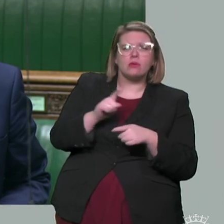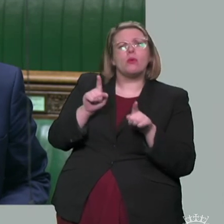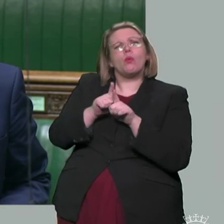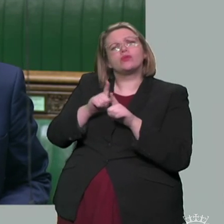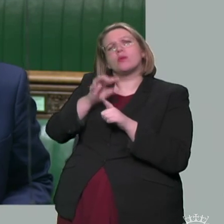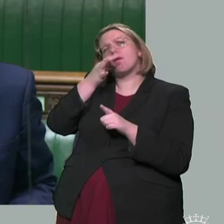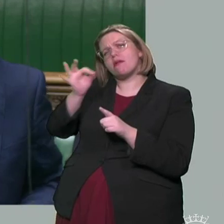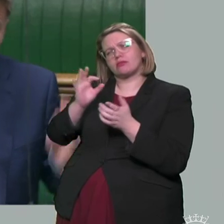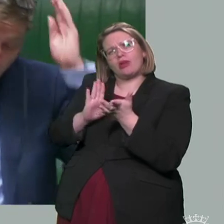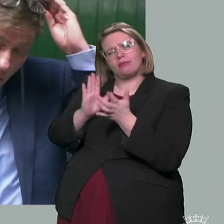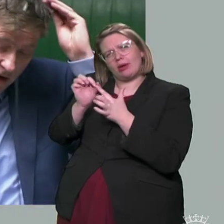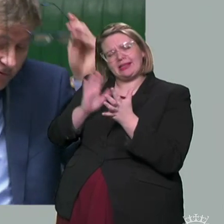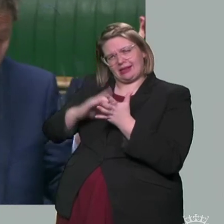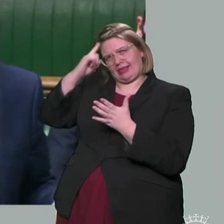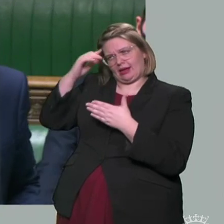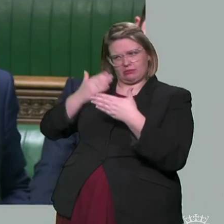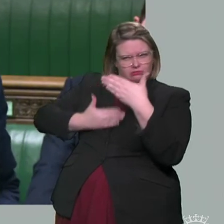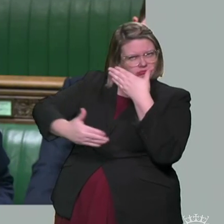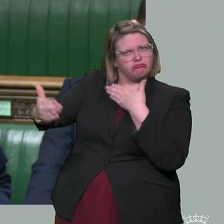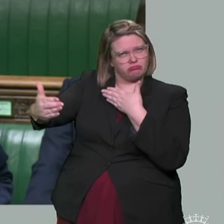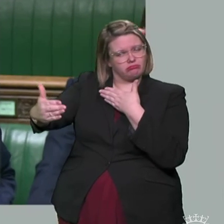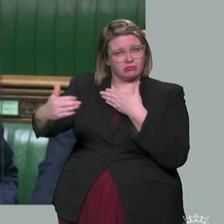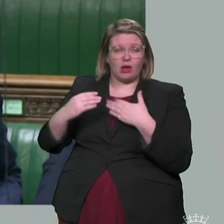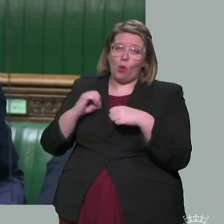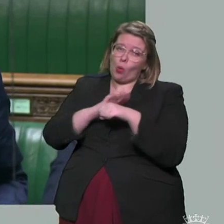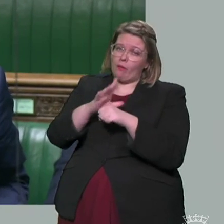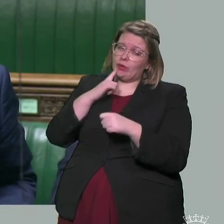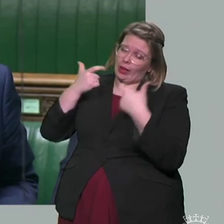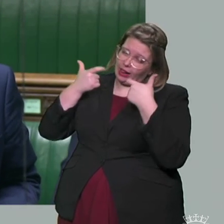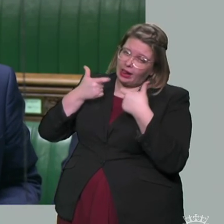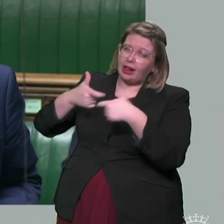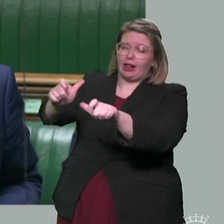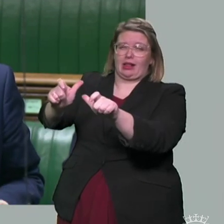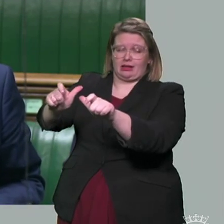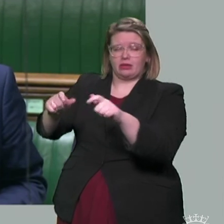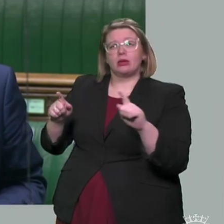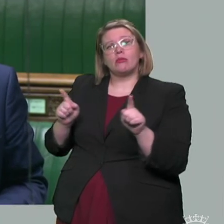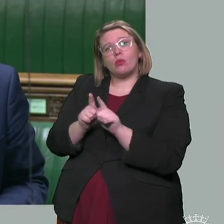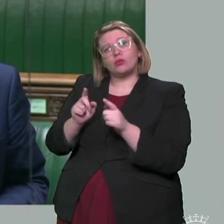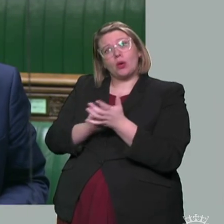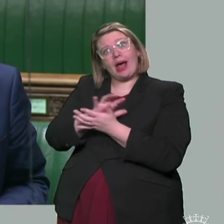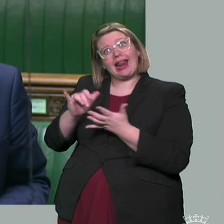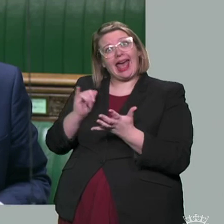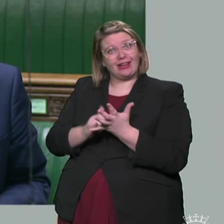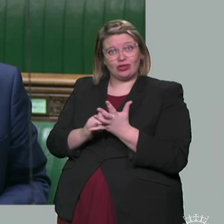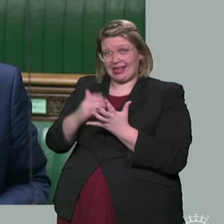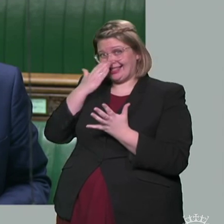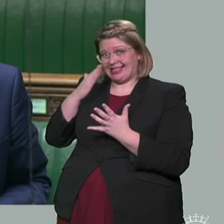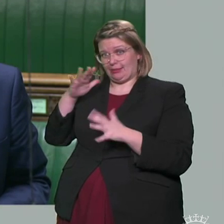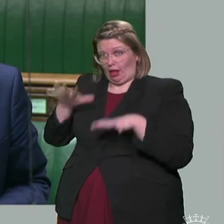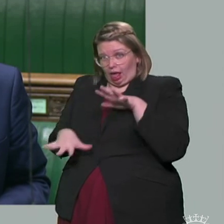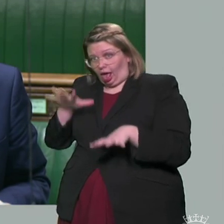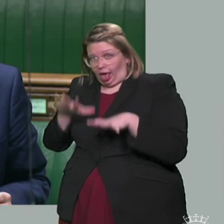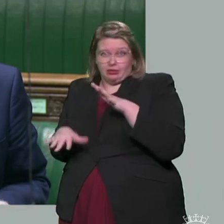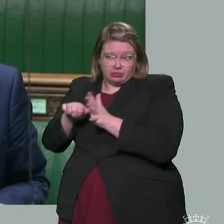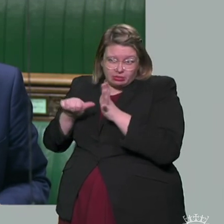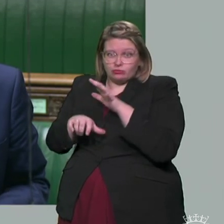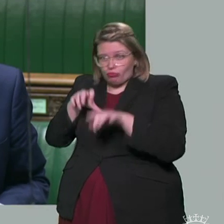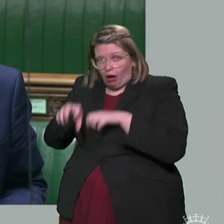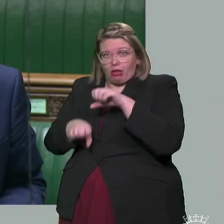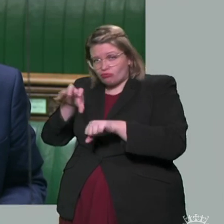It is increasingly clear that we are a long way from learning to live with covid, but we also have an NHS on a permanent war footing, and that is not sustainable.